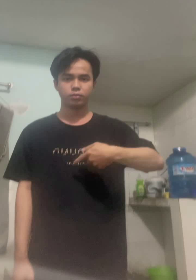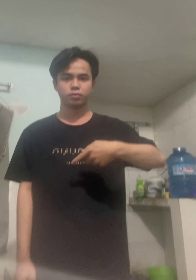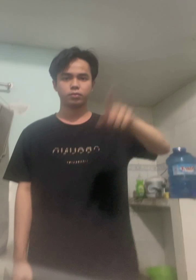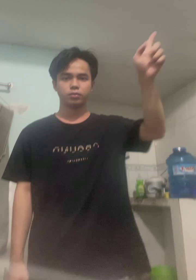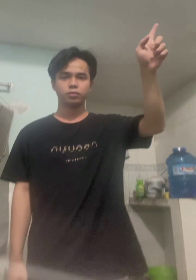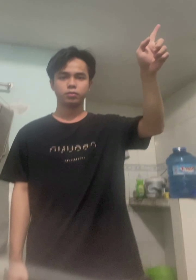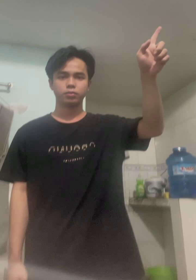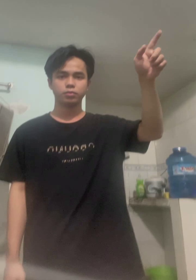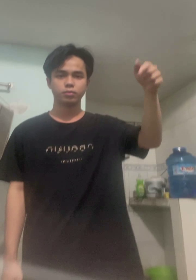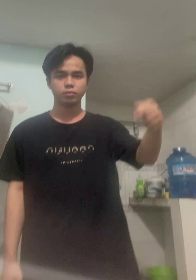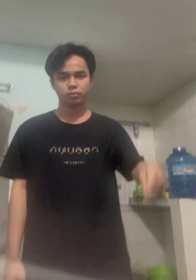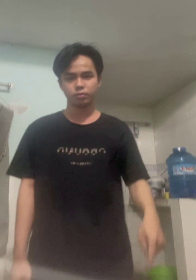di